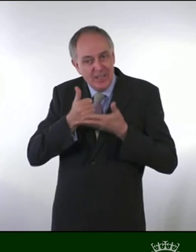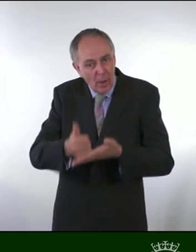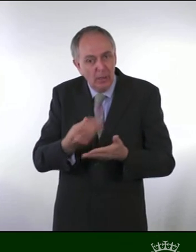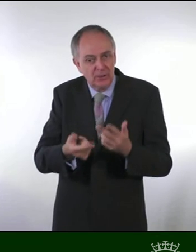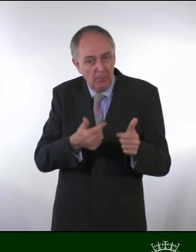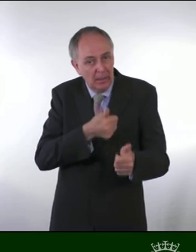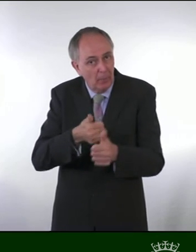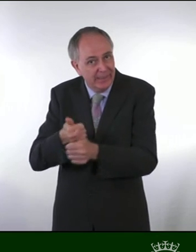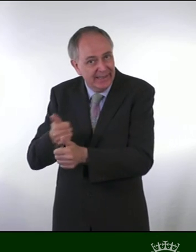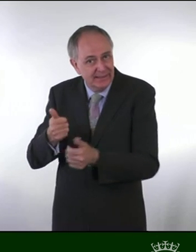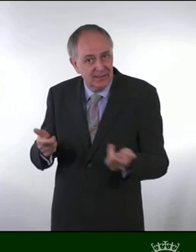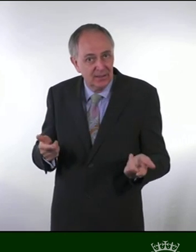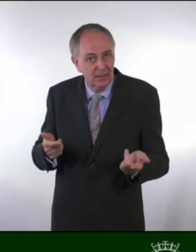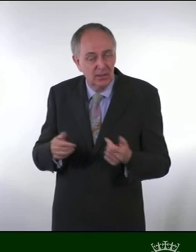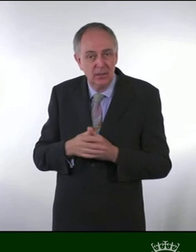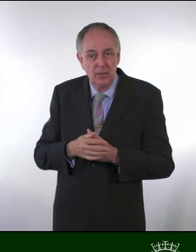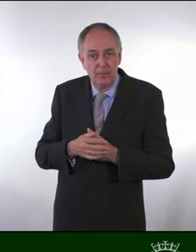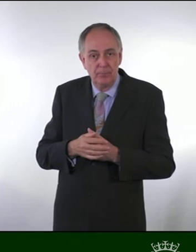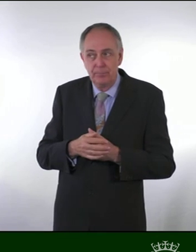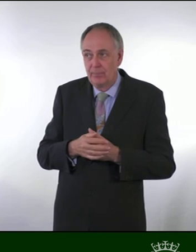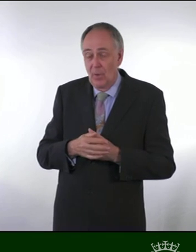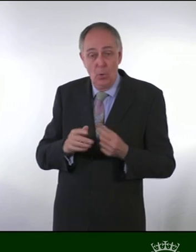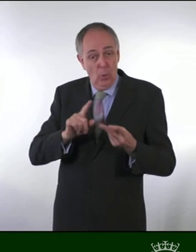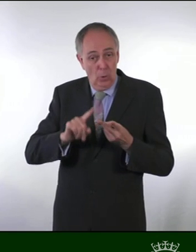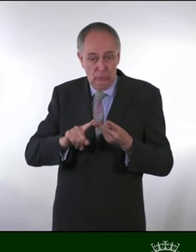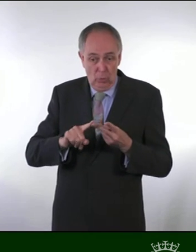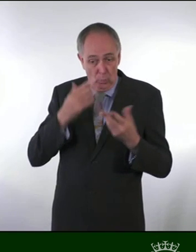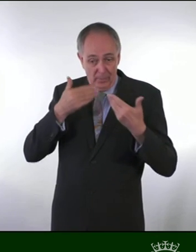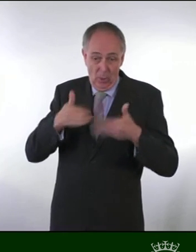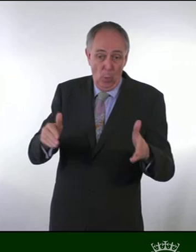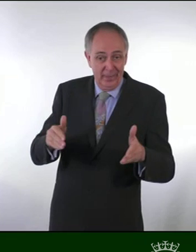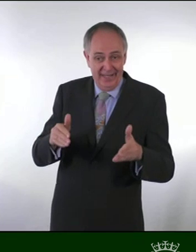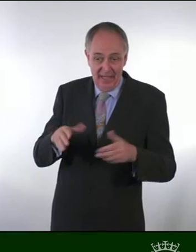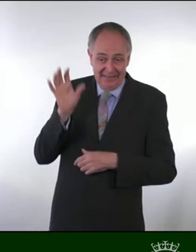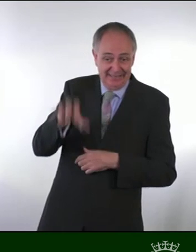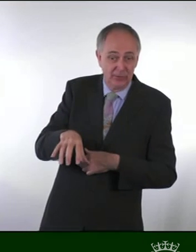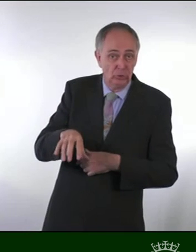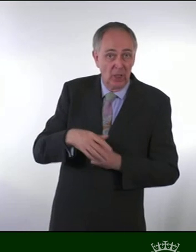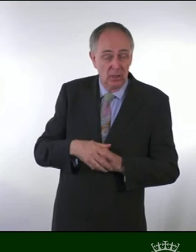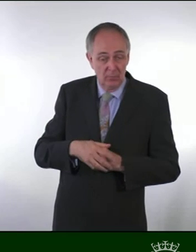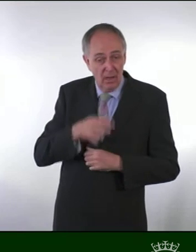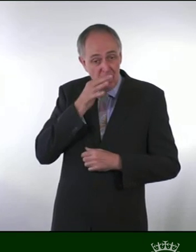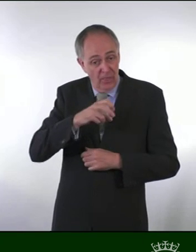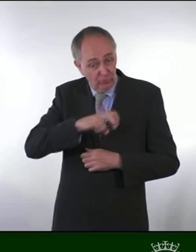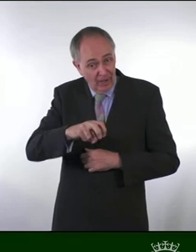May I also ask him to join me in opening the station at Ferryhill, which I am sure he will ask the Transport Secretary to approve?